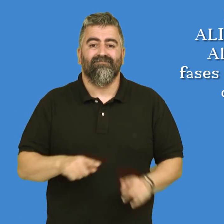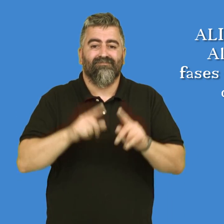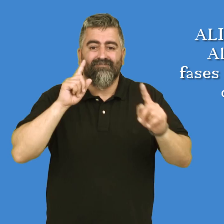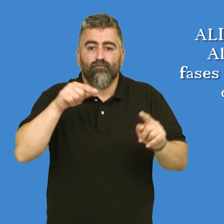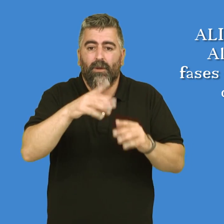caso